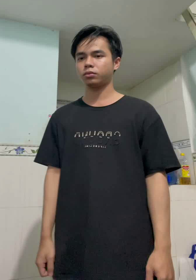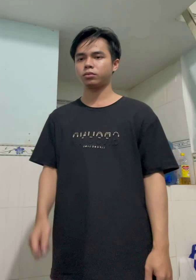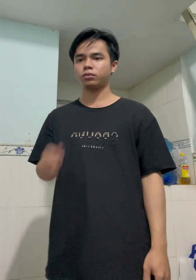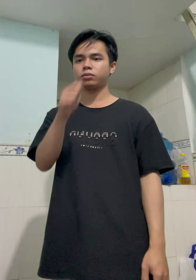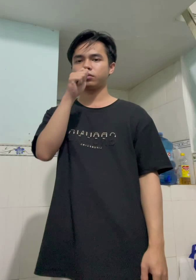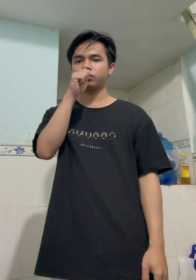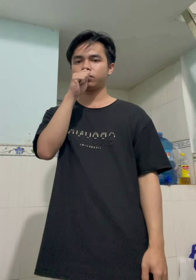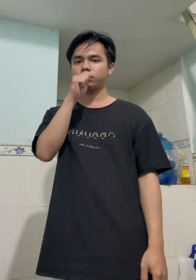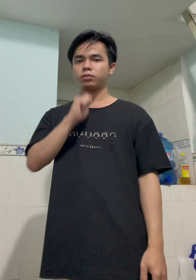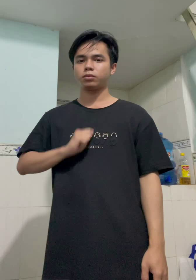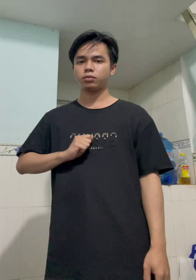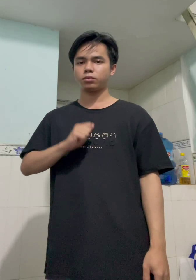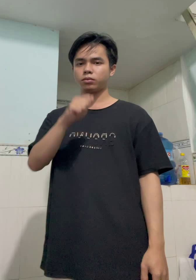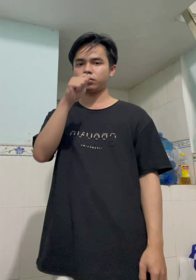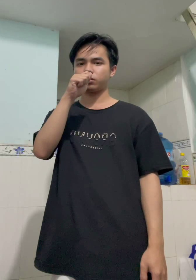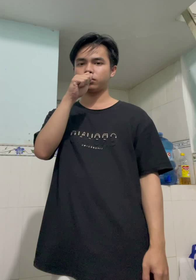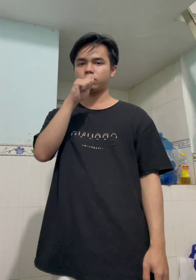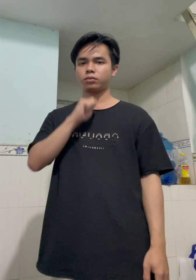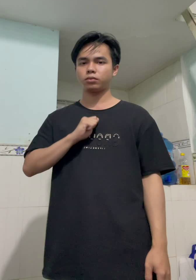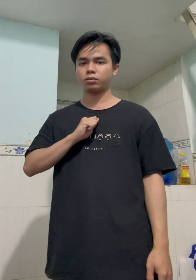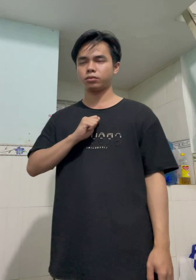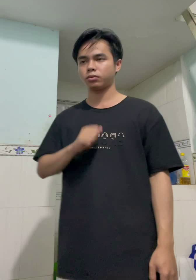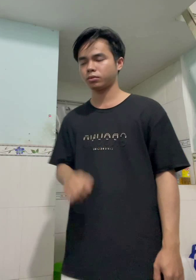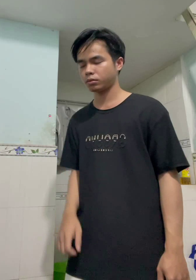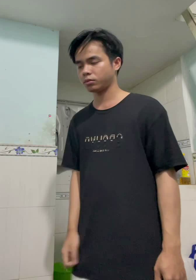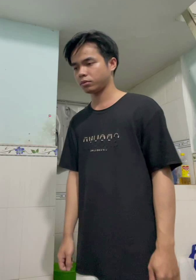dong y